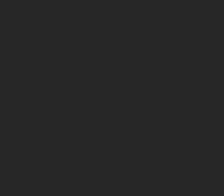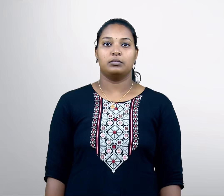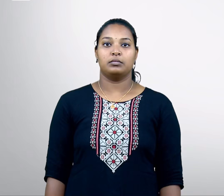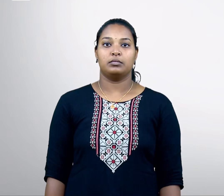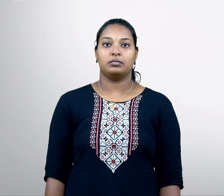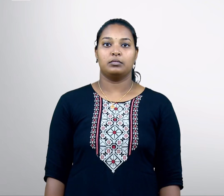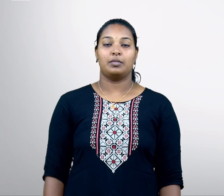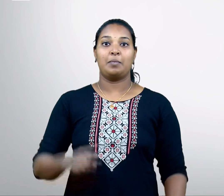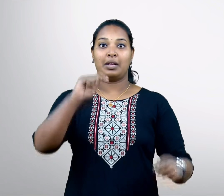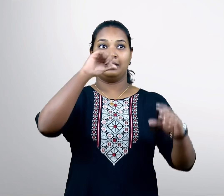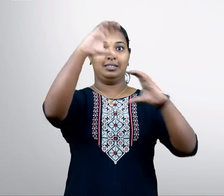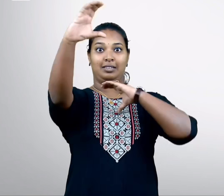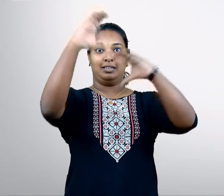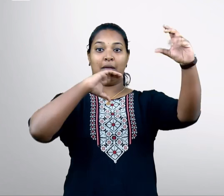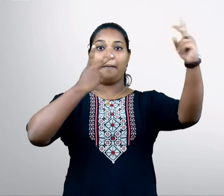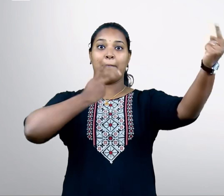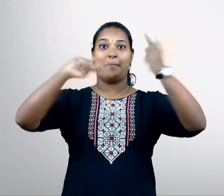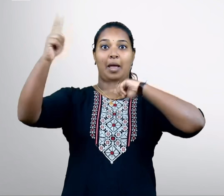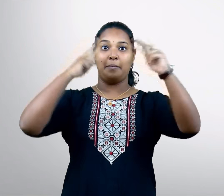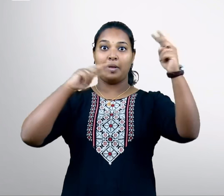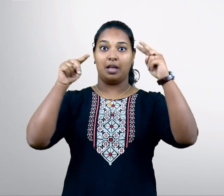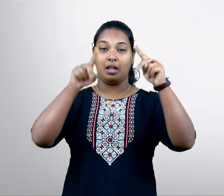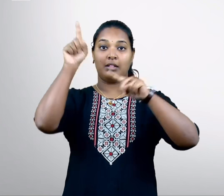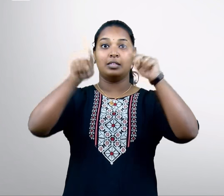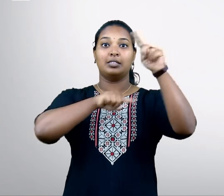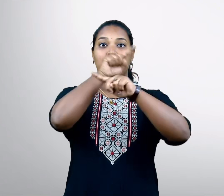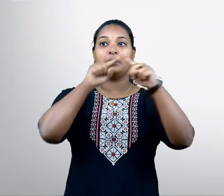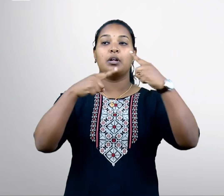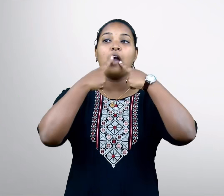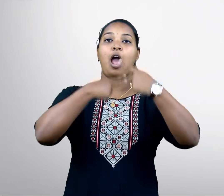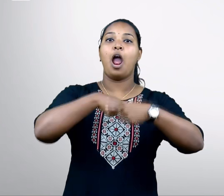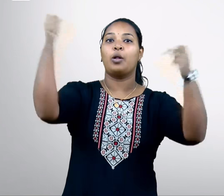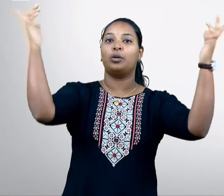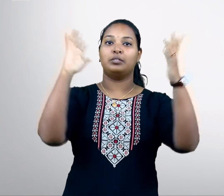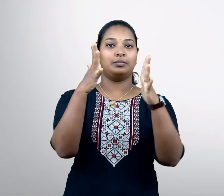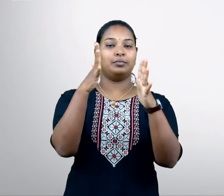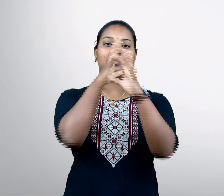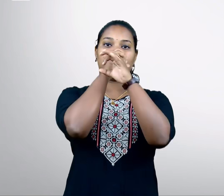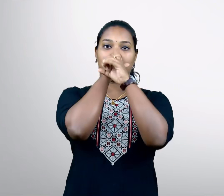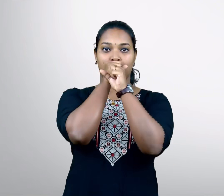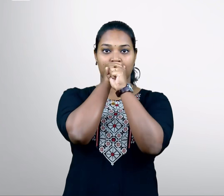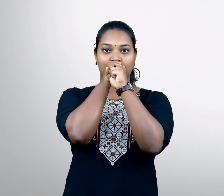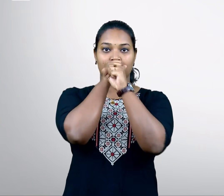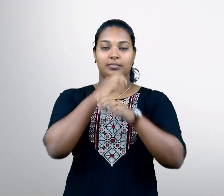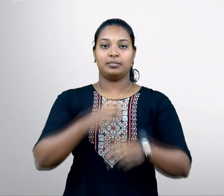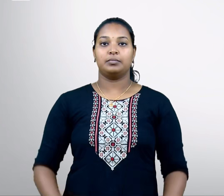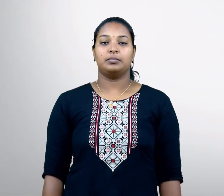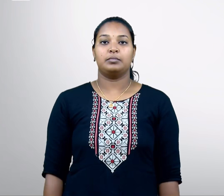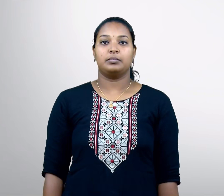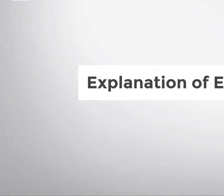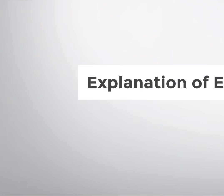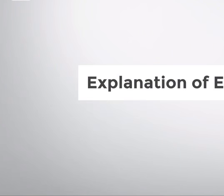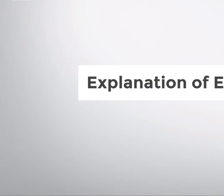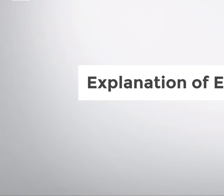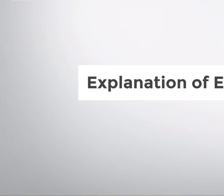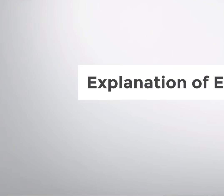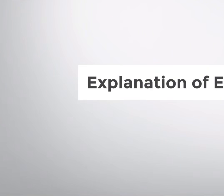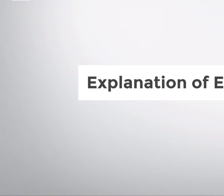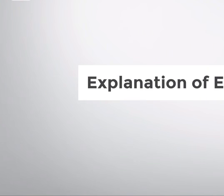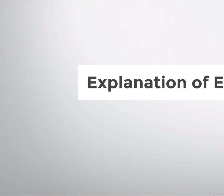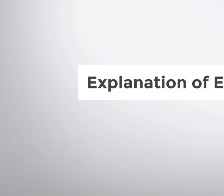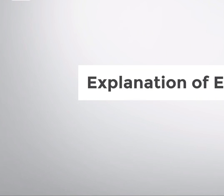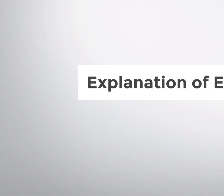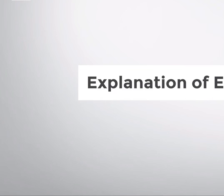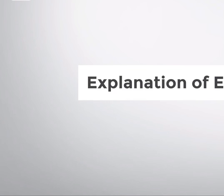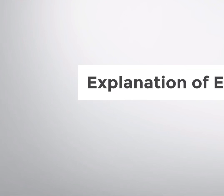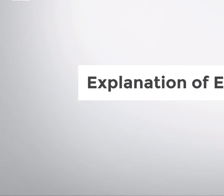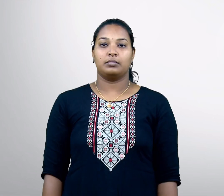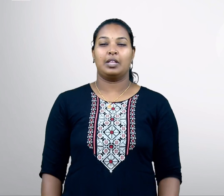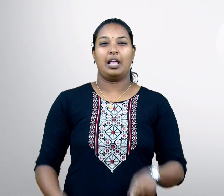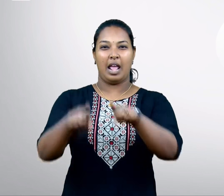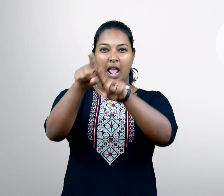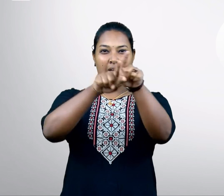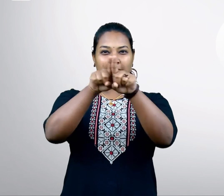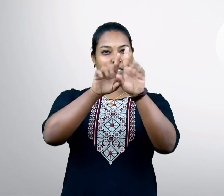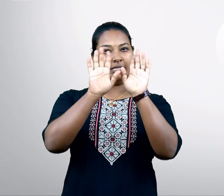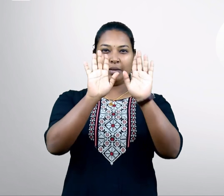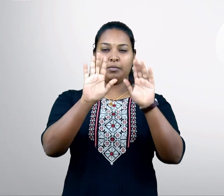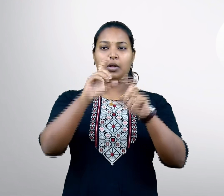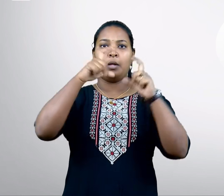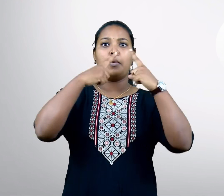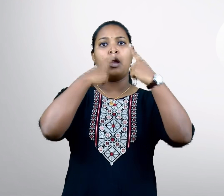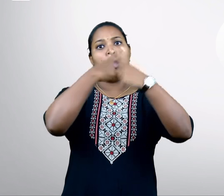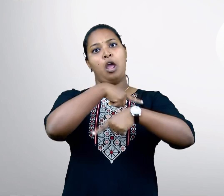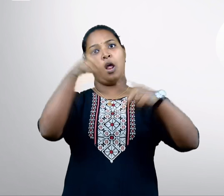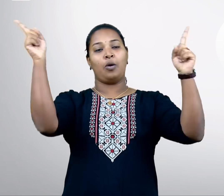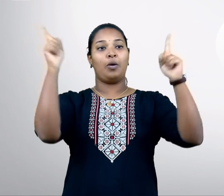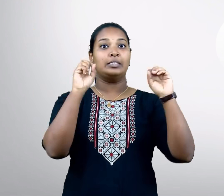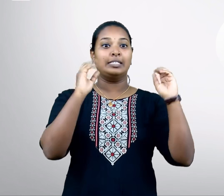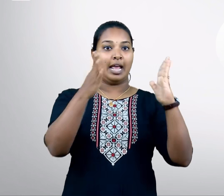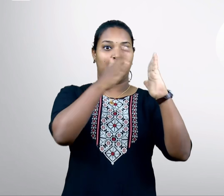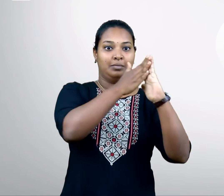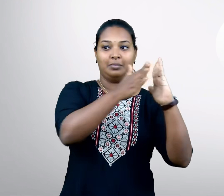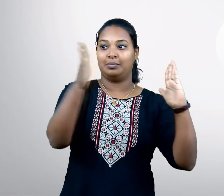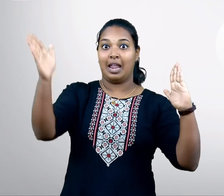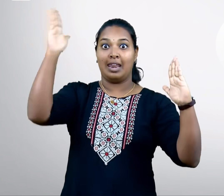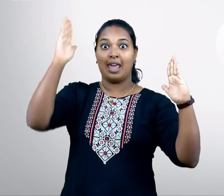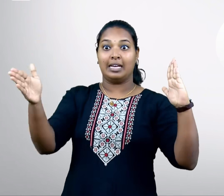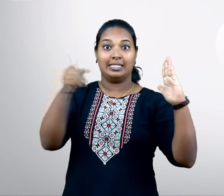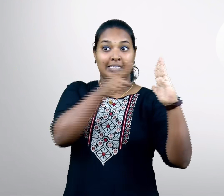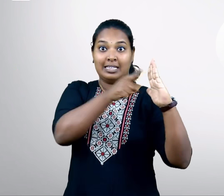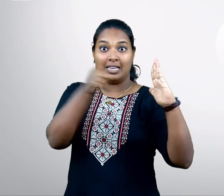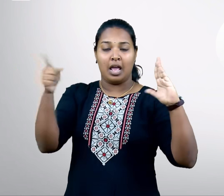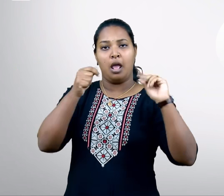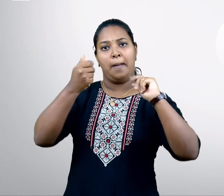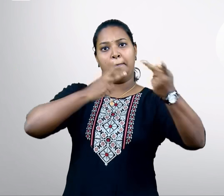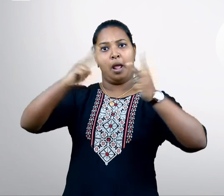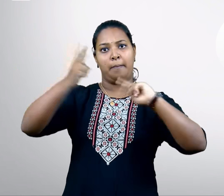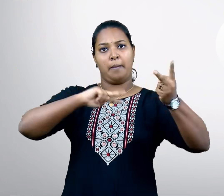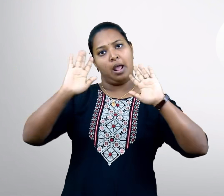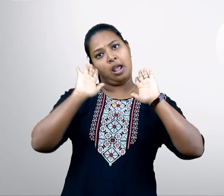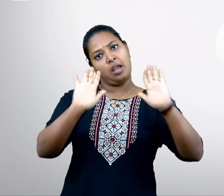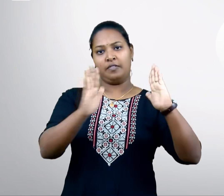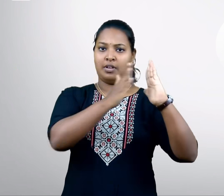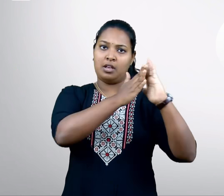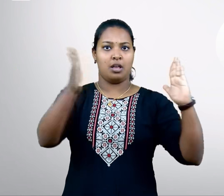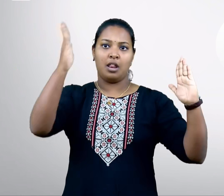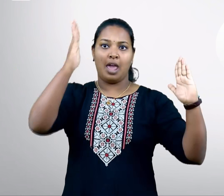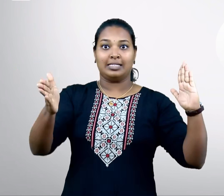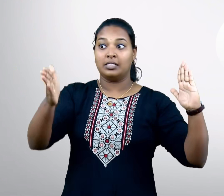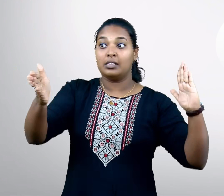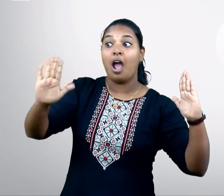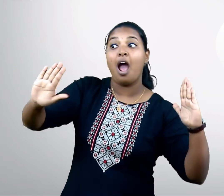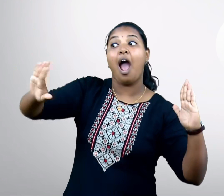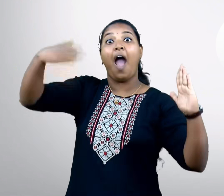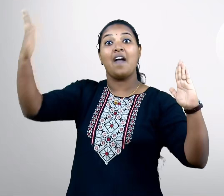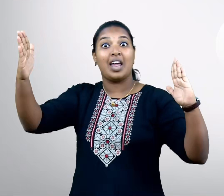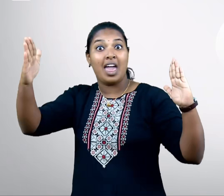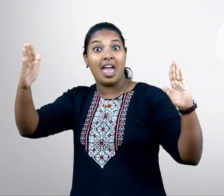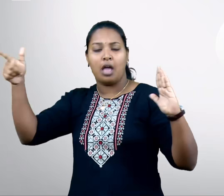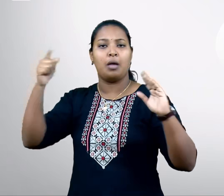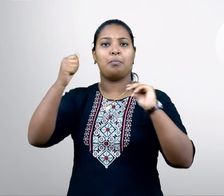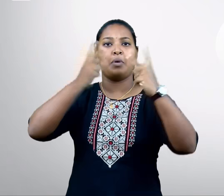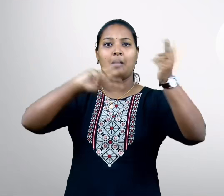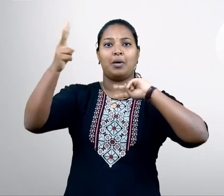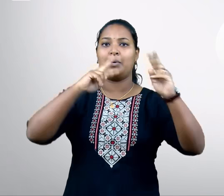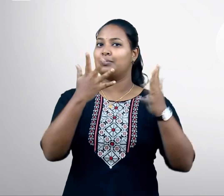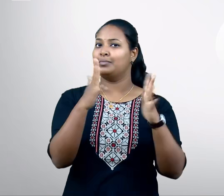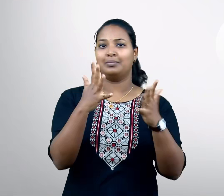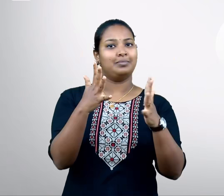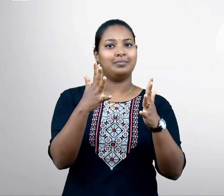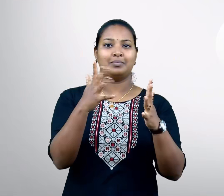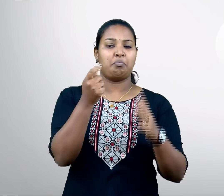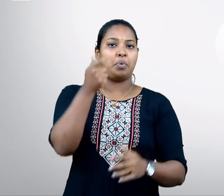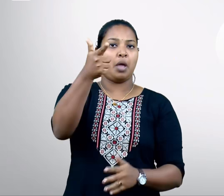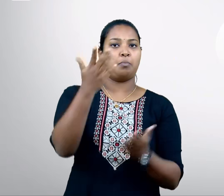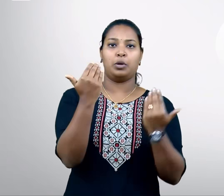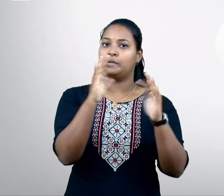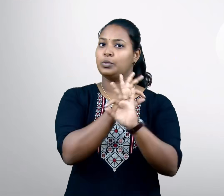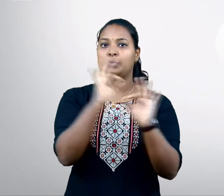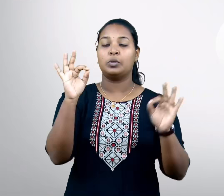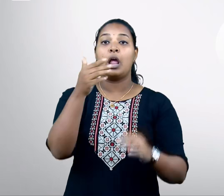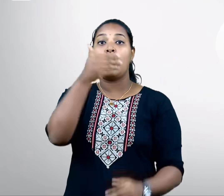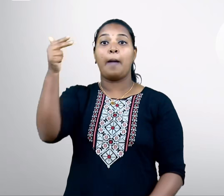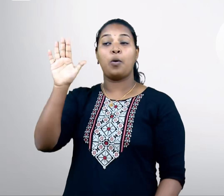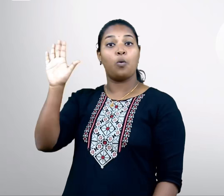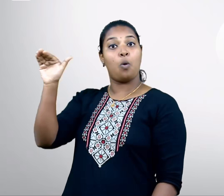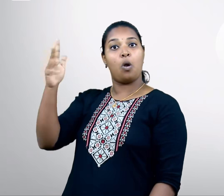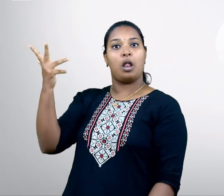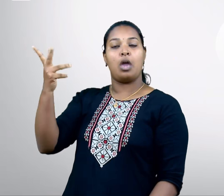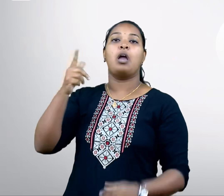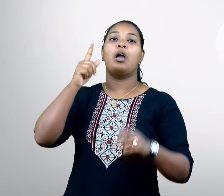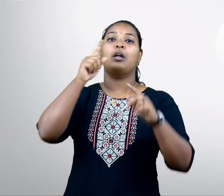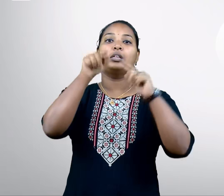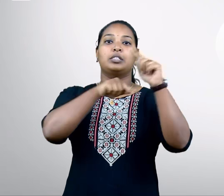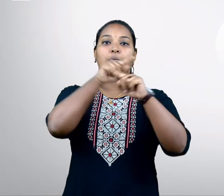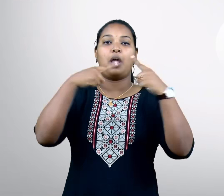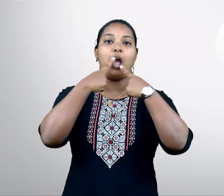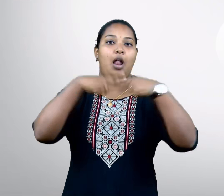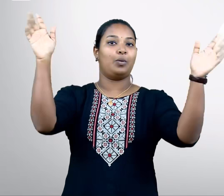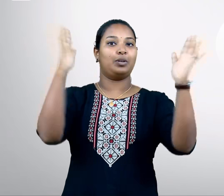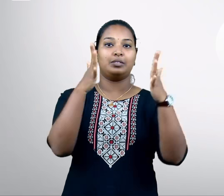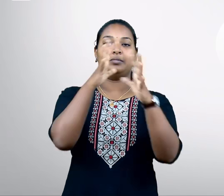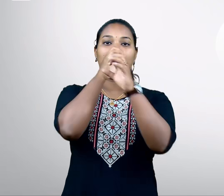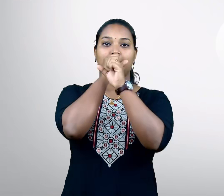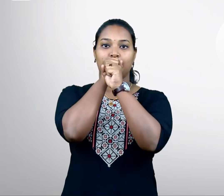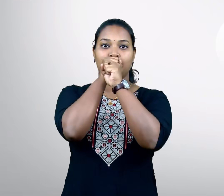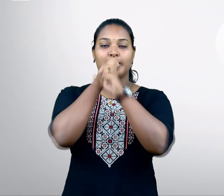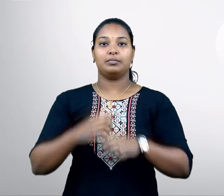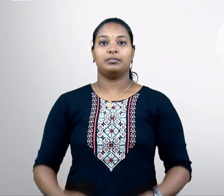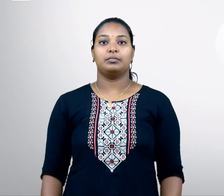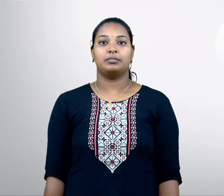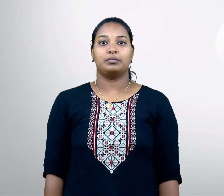Ex Dividend